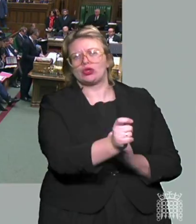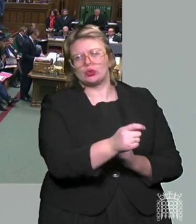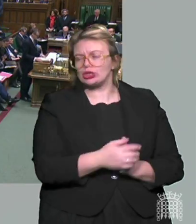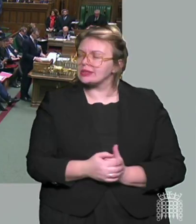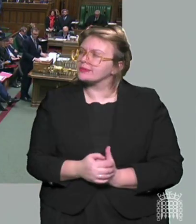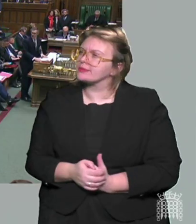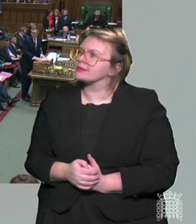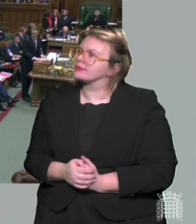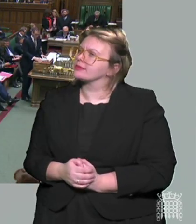I am grateful to my honourable and learned Friend for